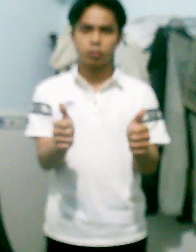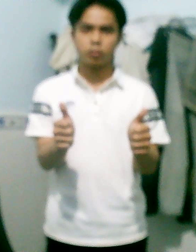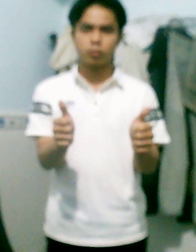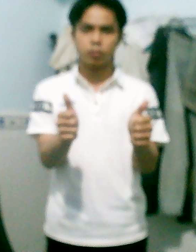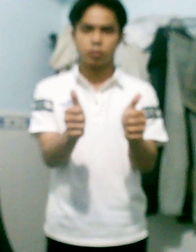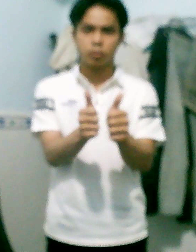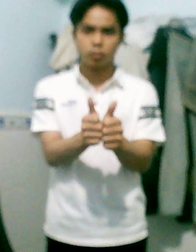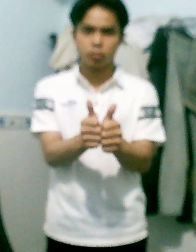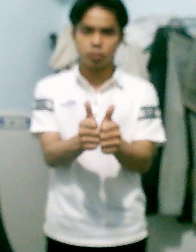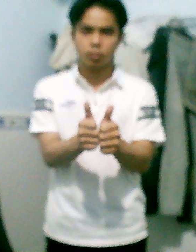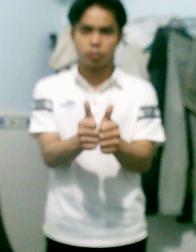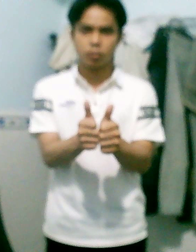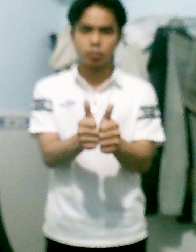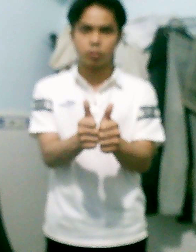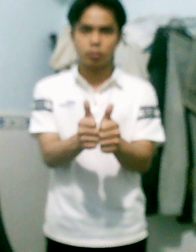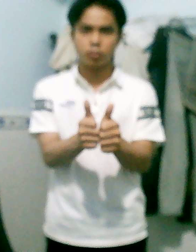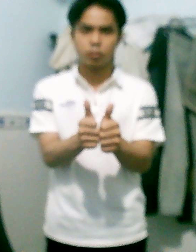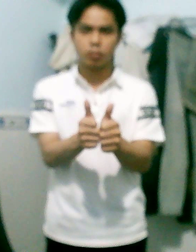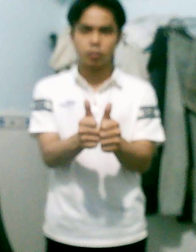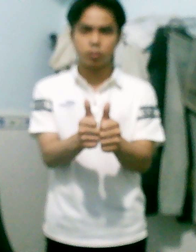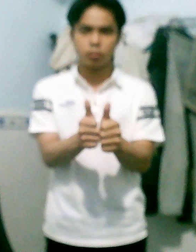voi